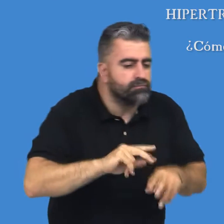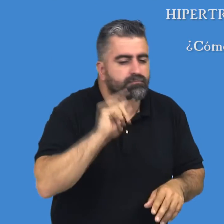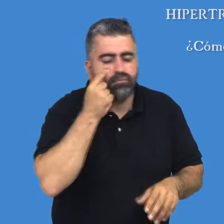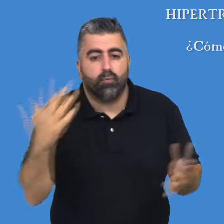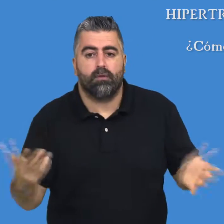descubrir